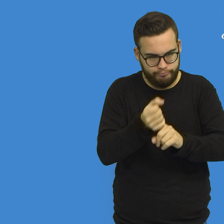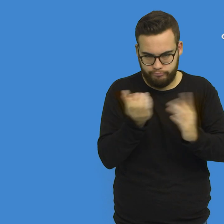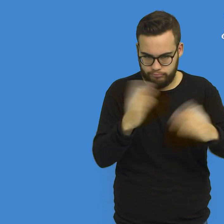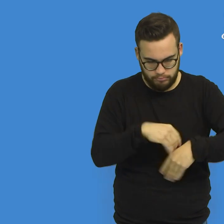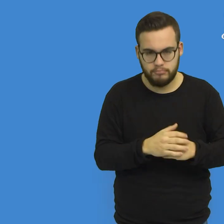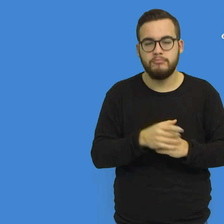haber no